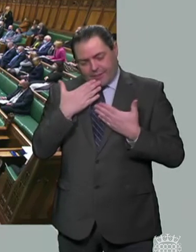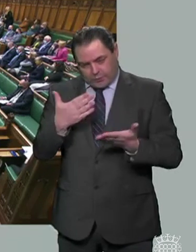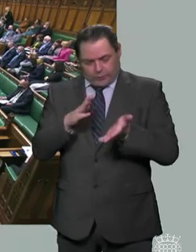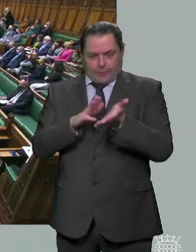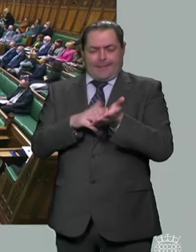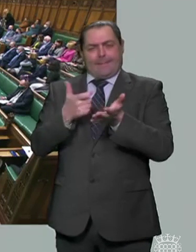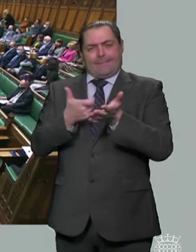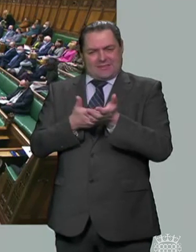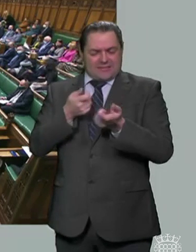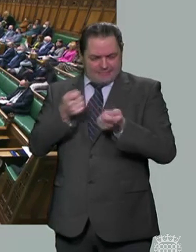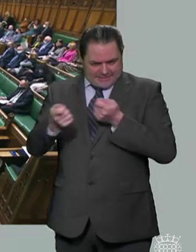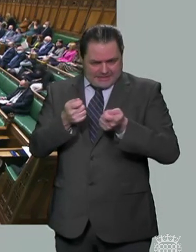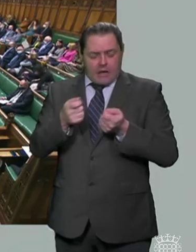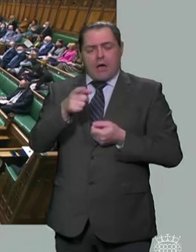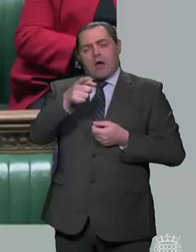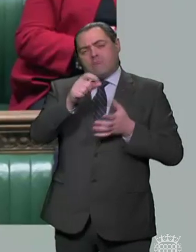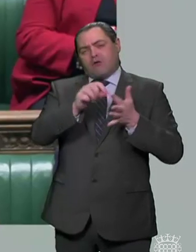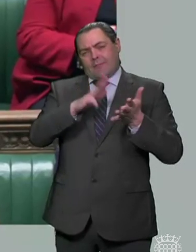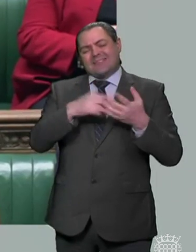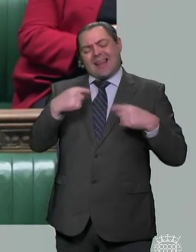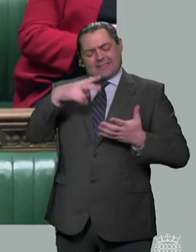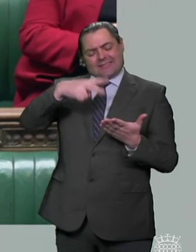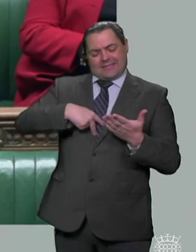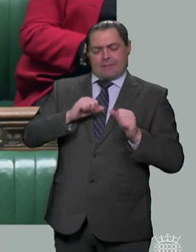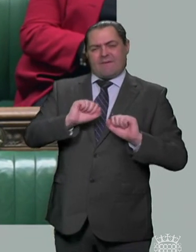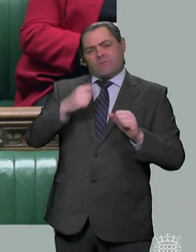I thank the Prime Minister for advance sight of his statement.